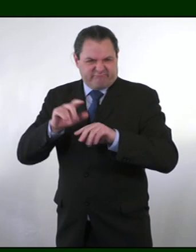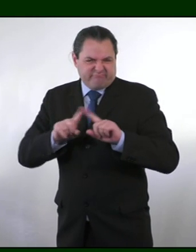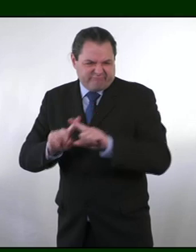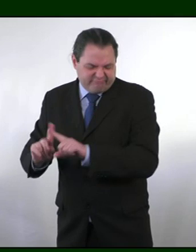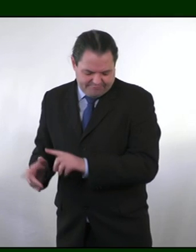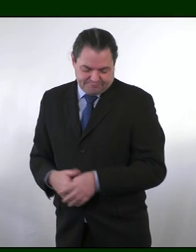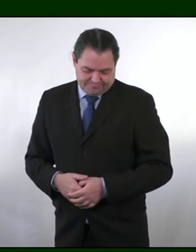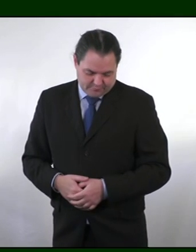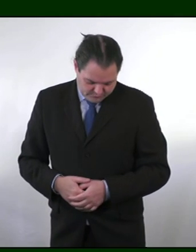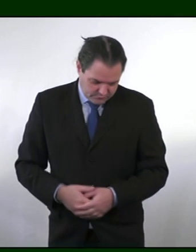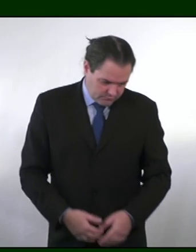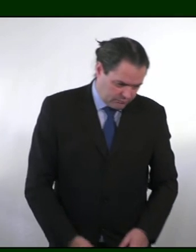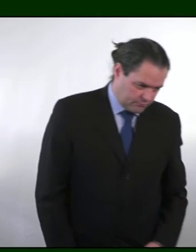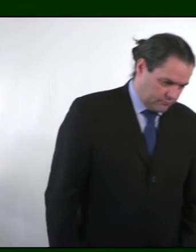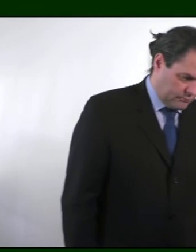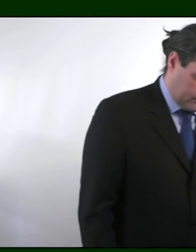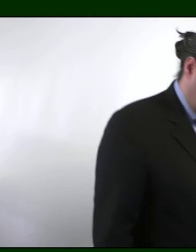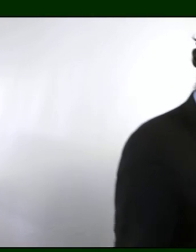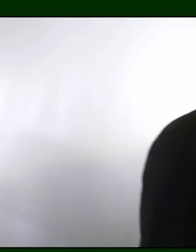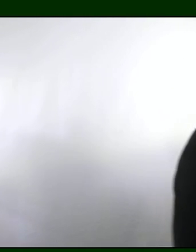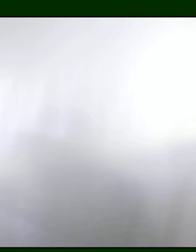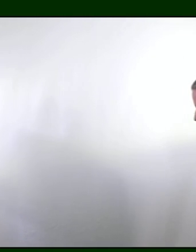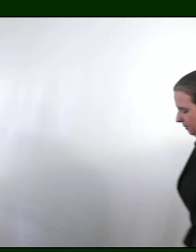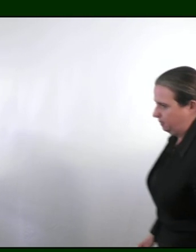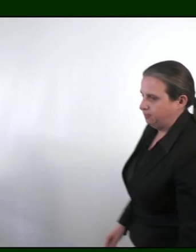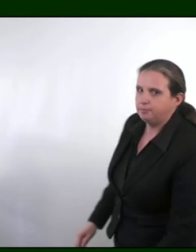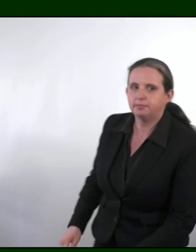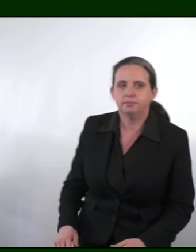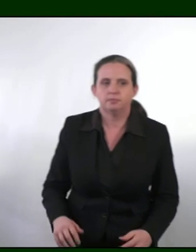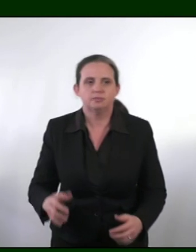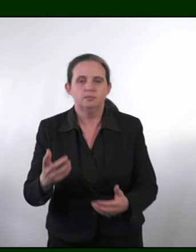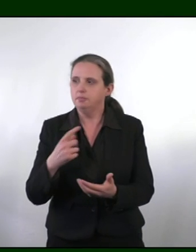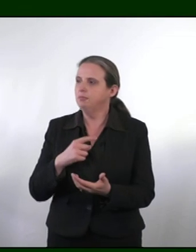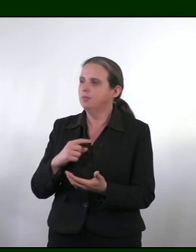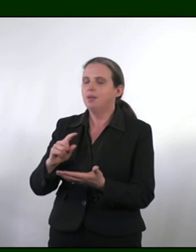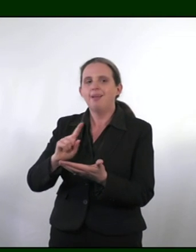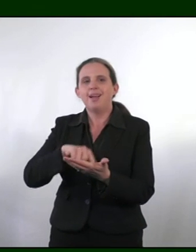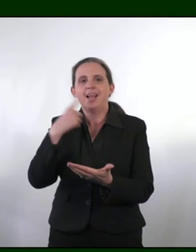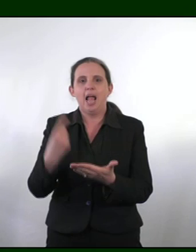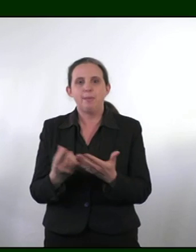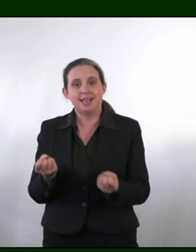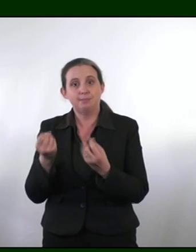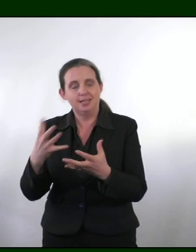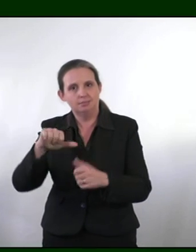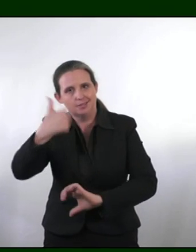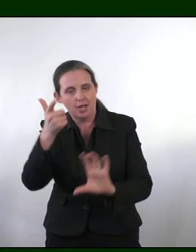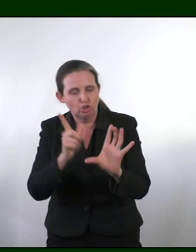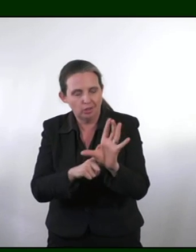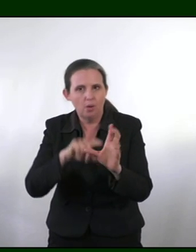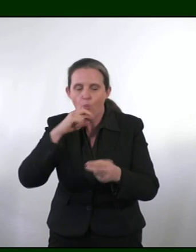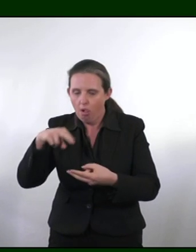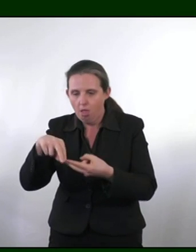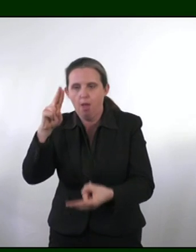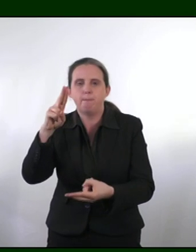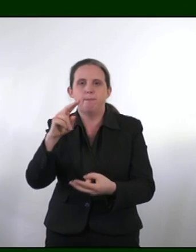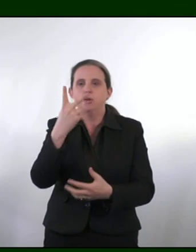Capital spending next year will total £100 billion— £27 billion more in real terms than last year.